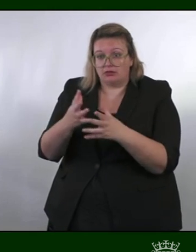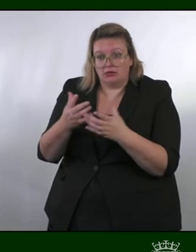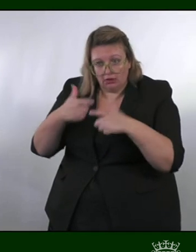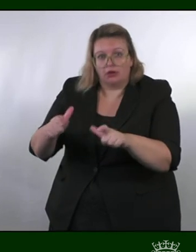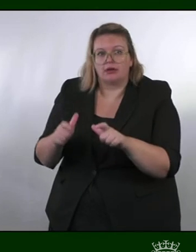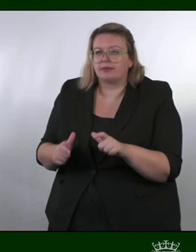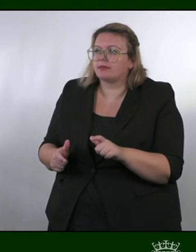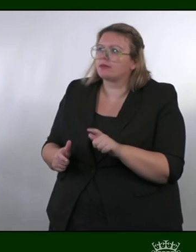Order.